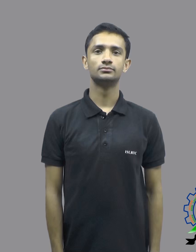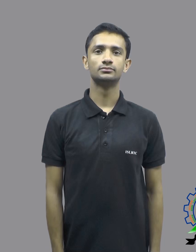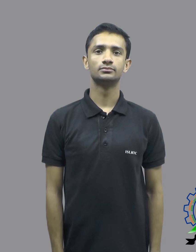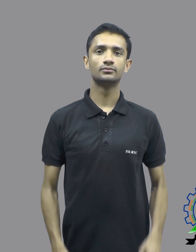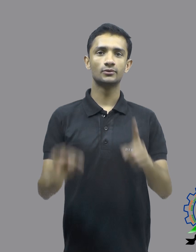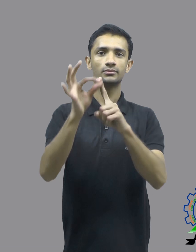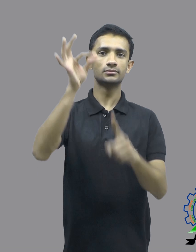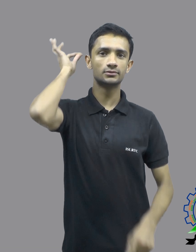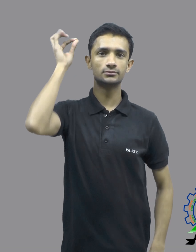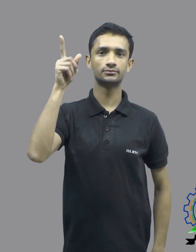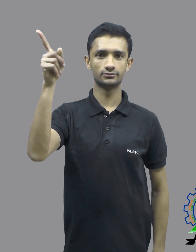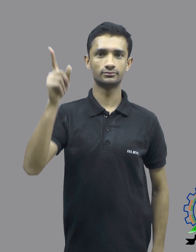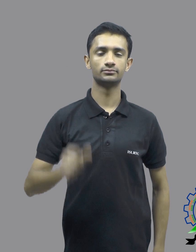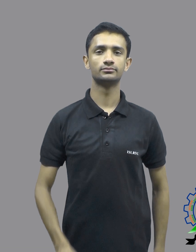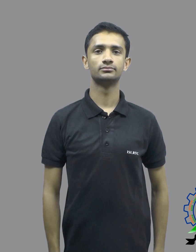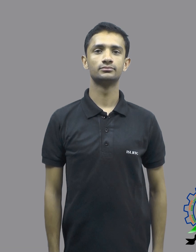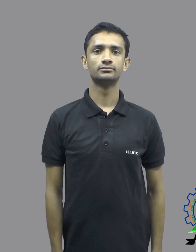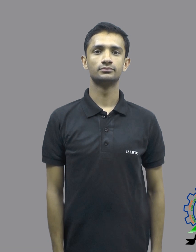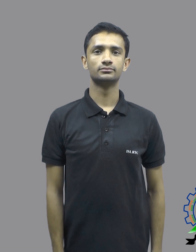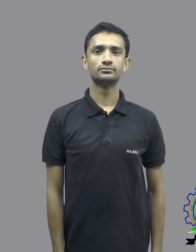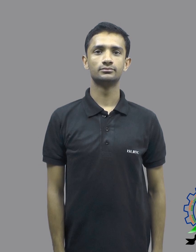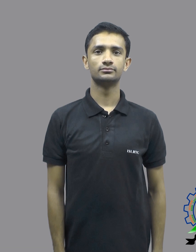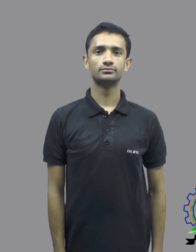Panaji